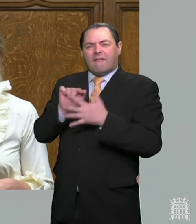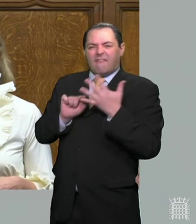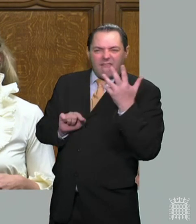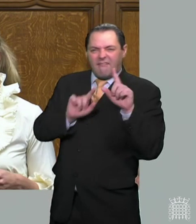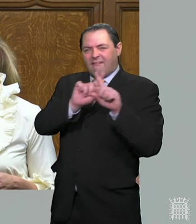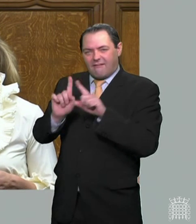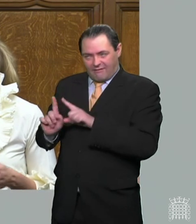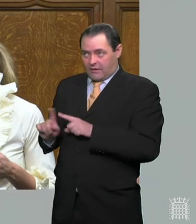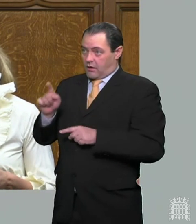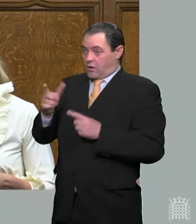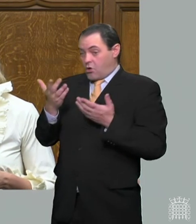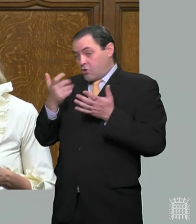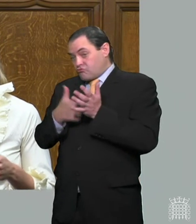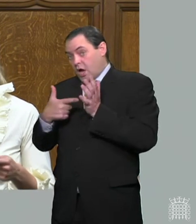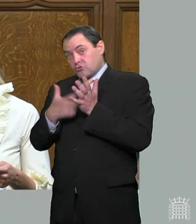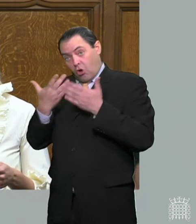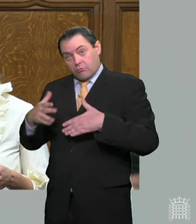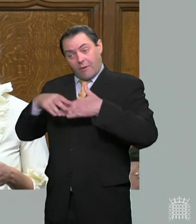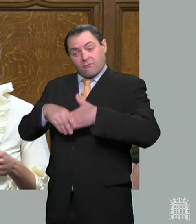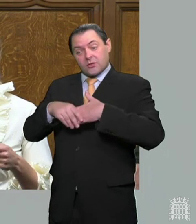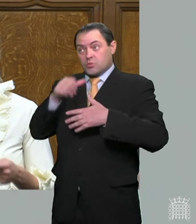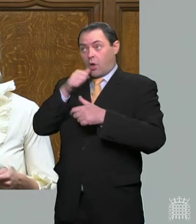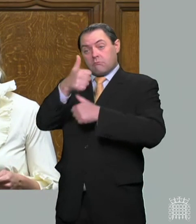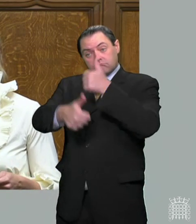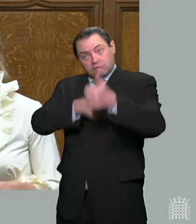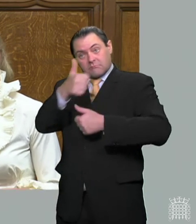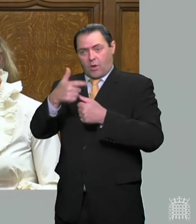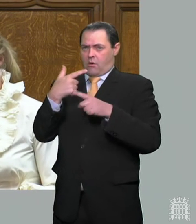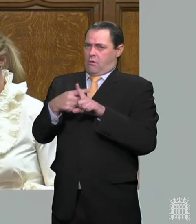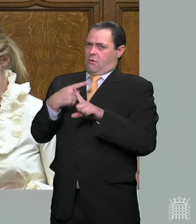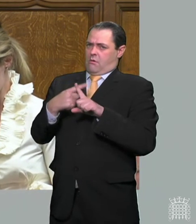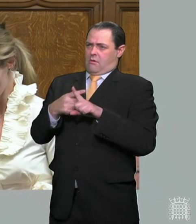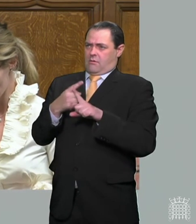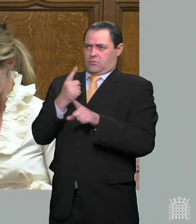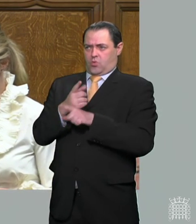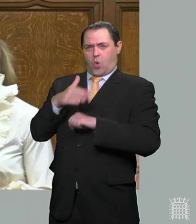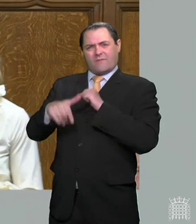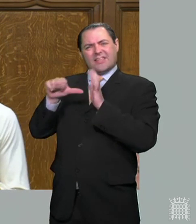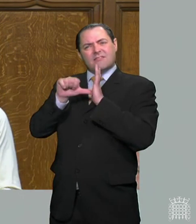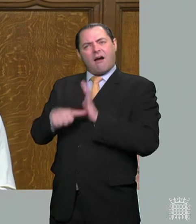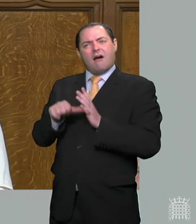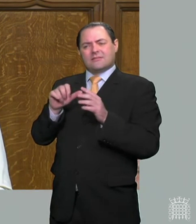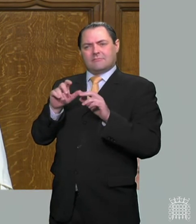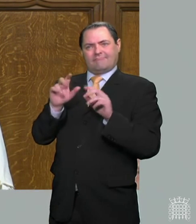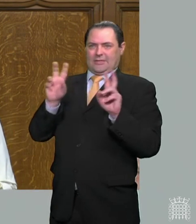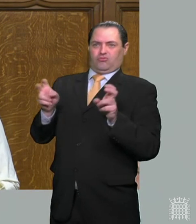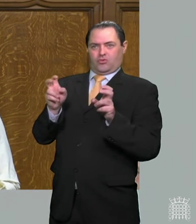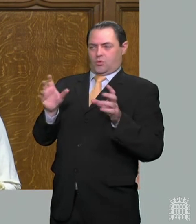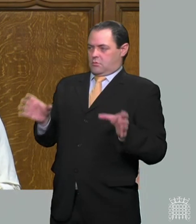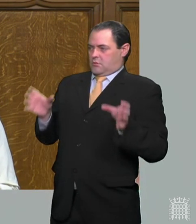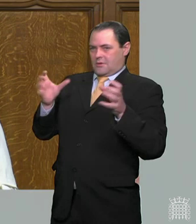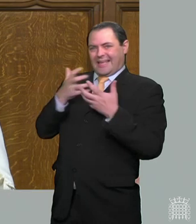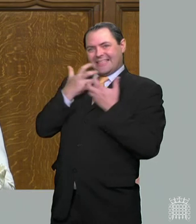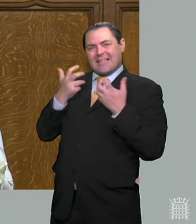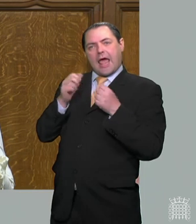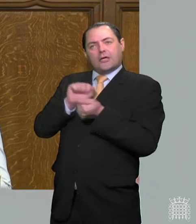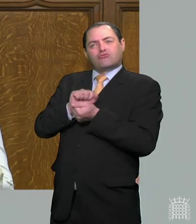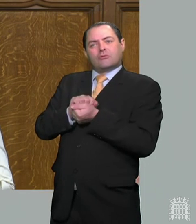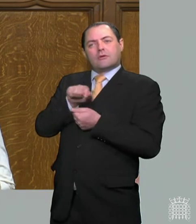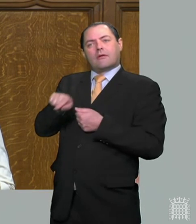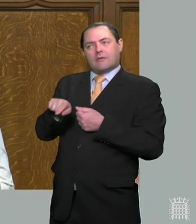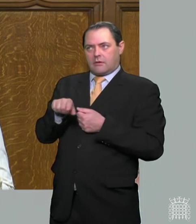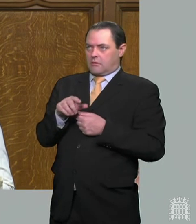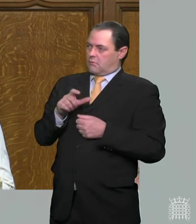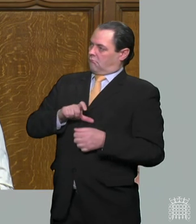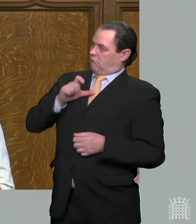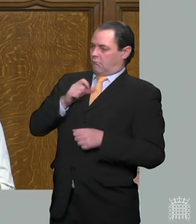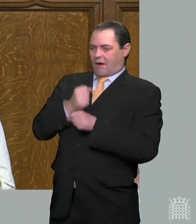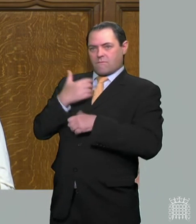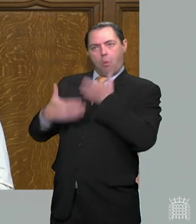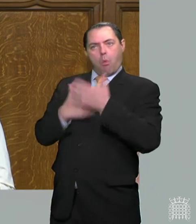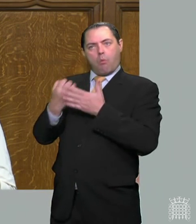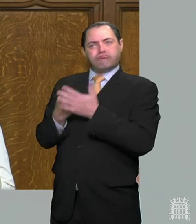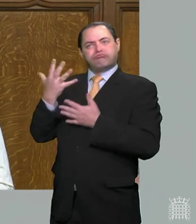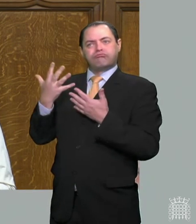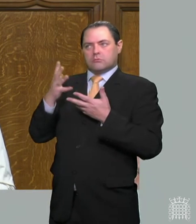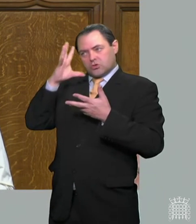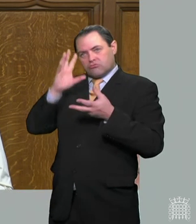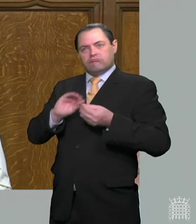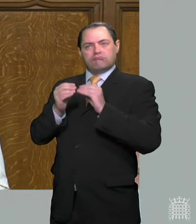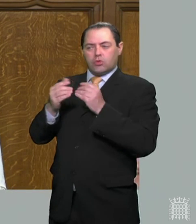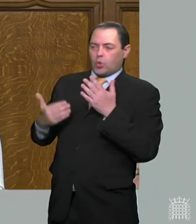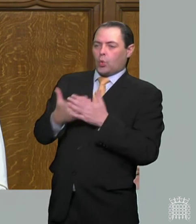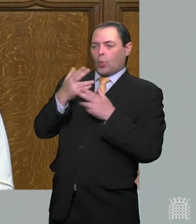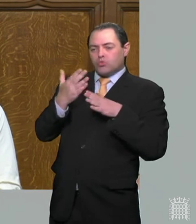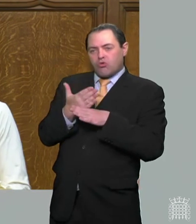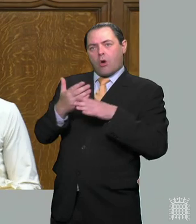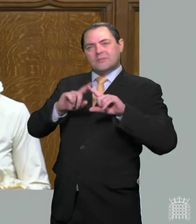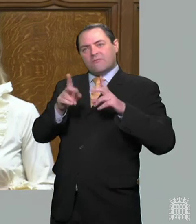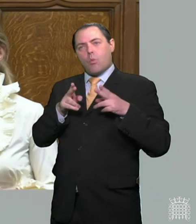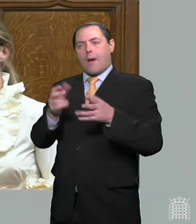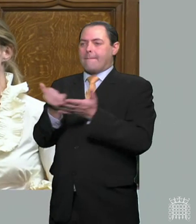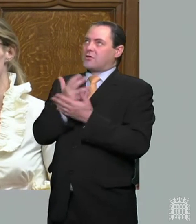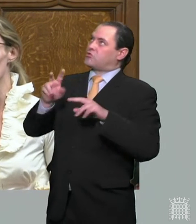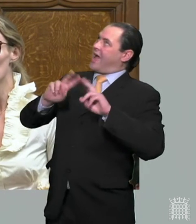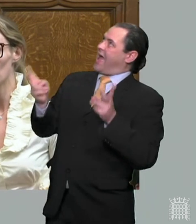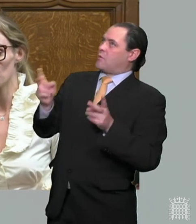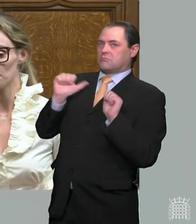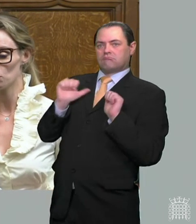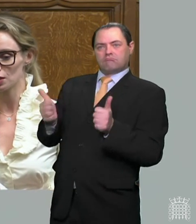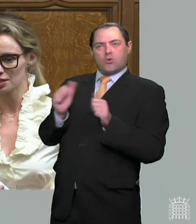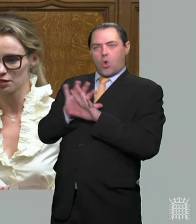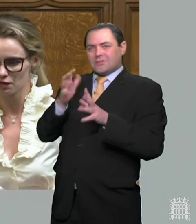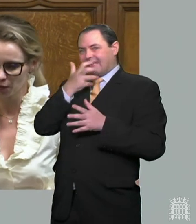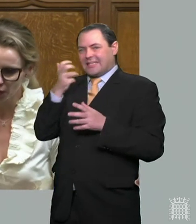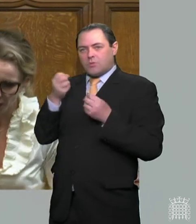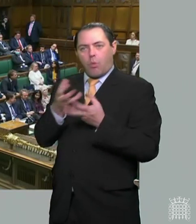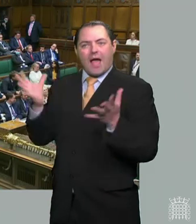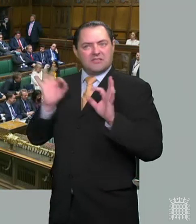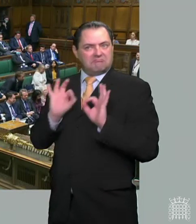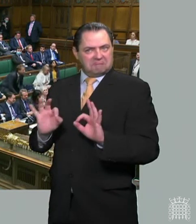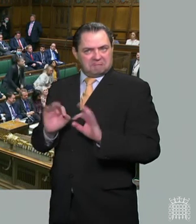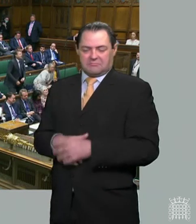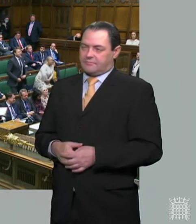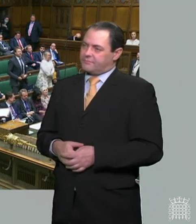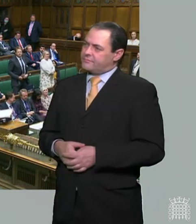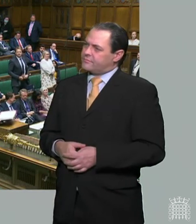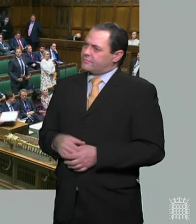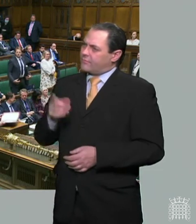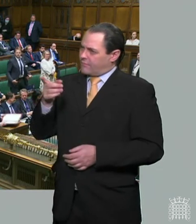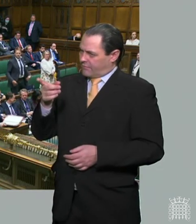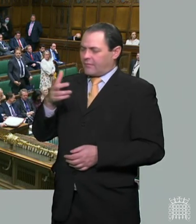Will my right honourable Friend congratulate that group on its constructive approach to this difficult issue, provide the House with confidence that the Government are creating even more solutions for energy efficient homes, and let us know when there will be more details of that work?